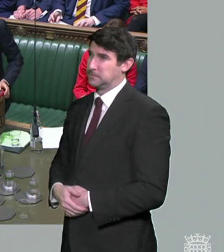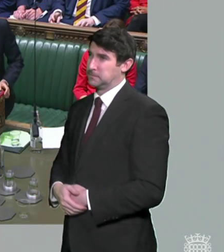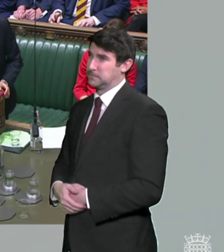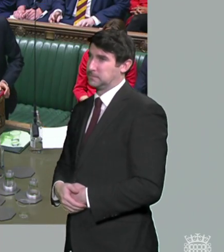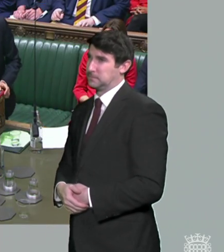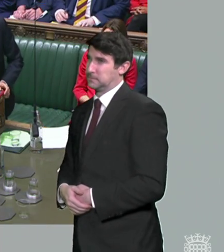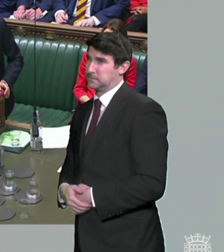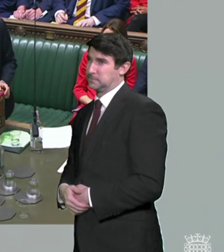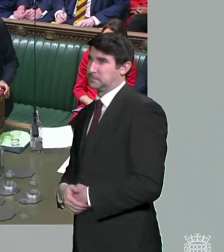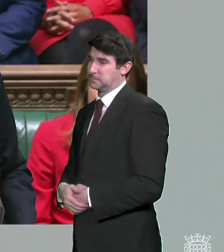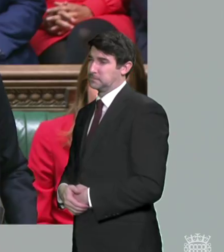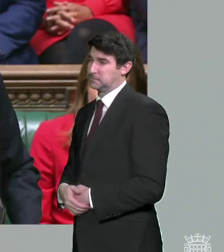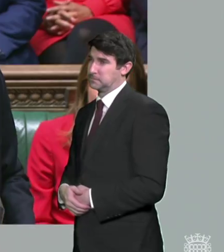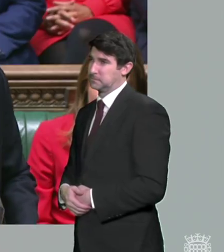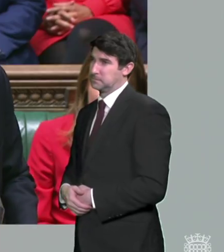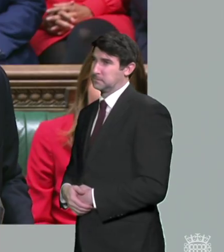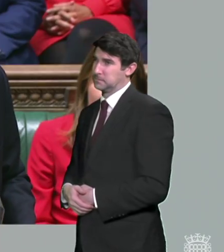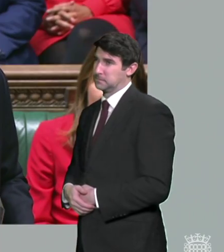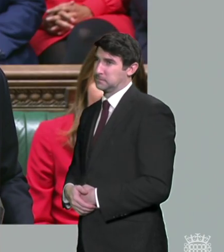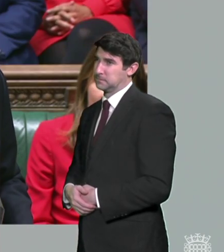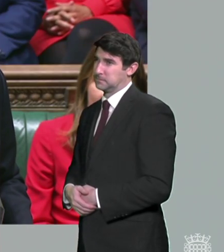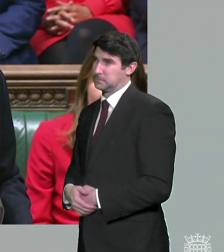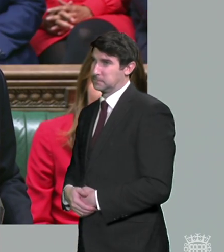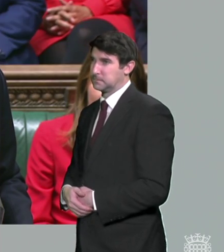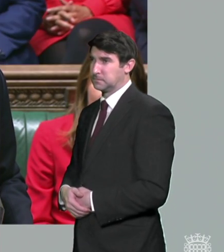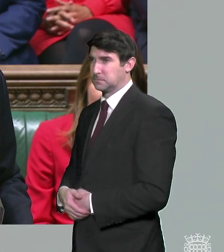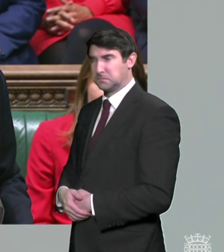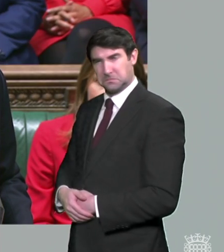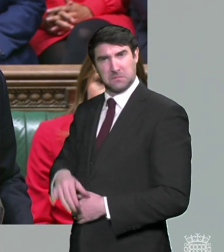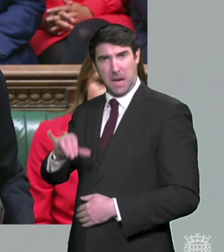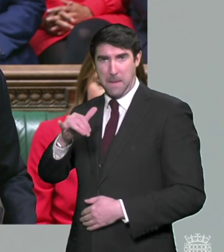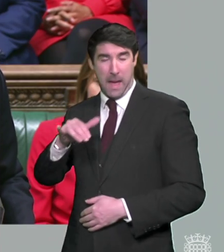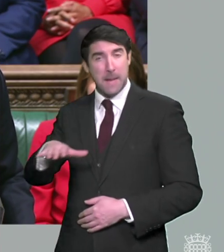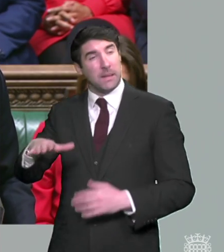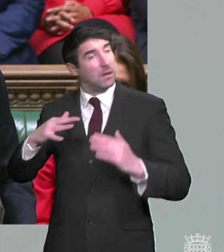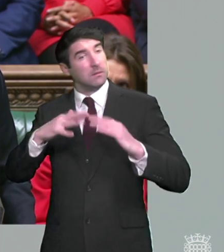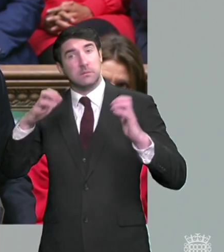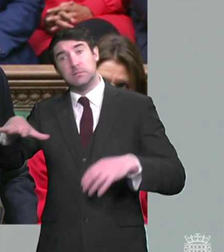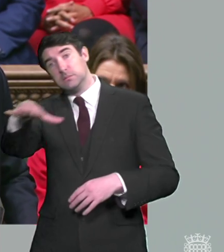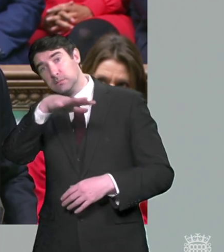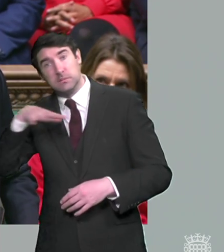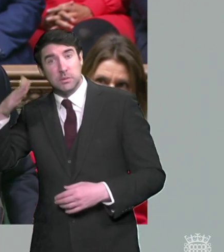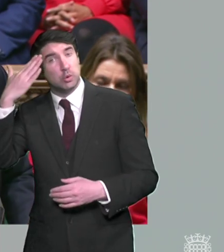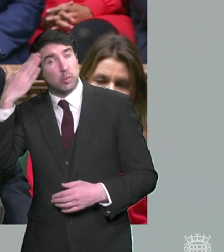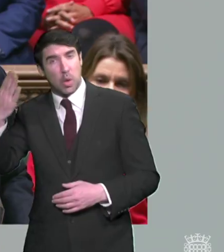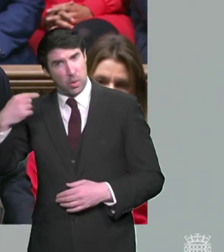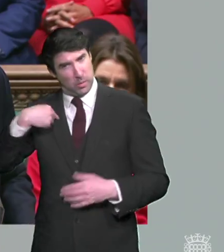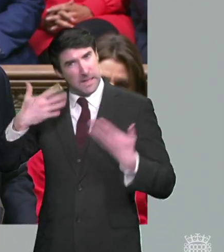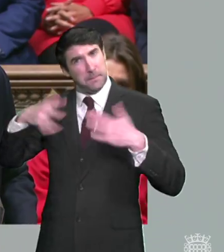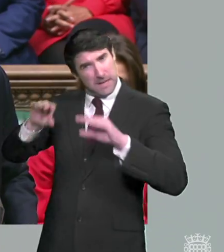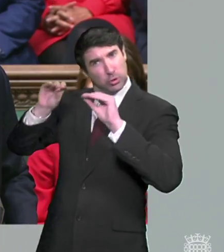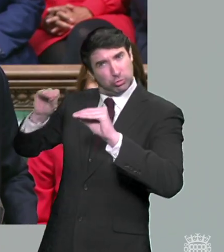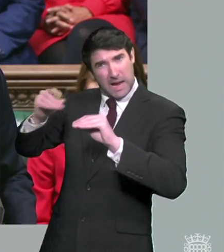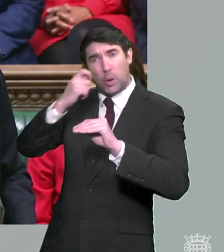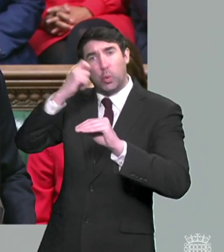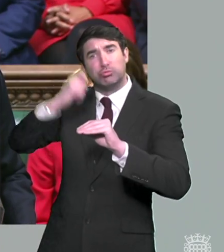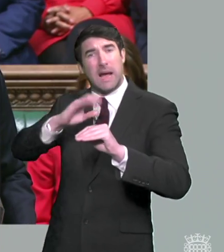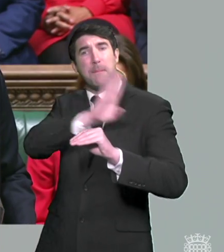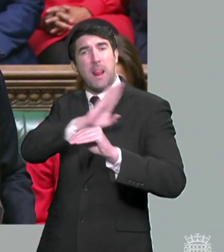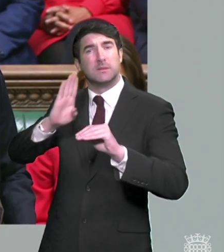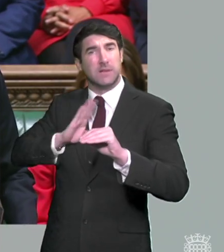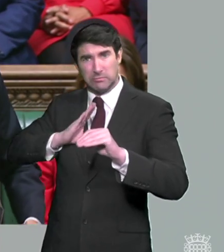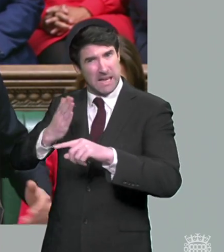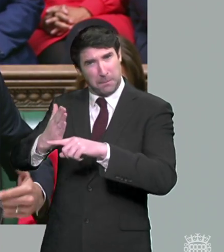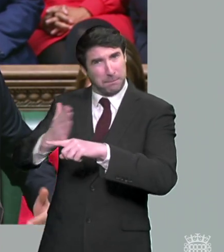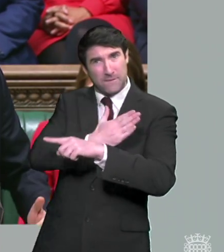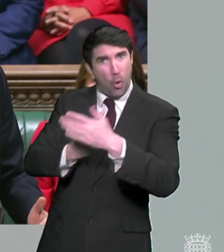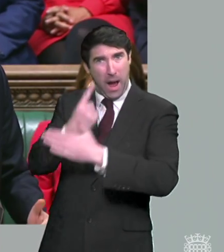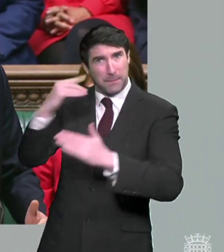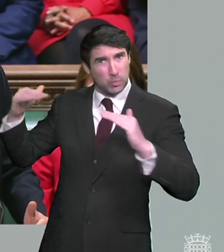The House may not be aware that we have continued to train Ukrainian soldiers, which is something we have done for years, before the conflict started, and something that we should be very proud of.